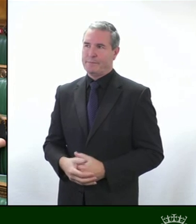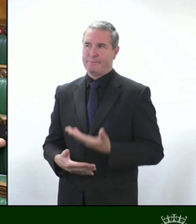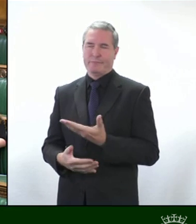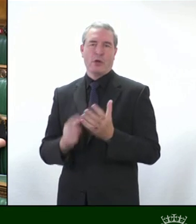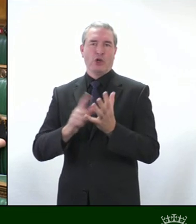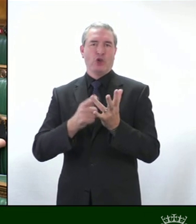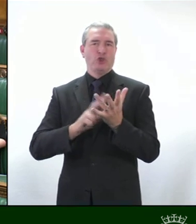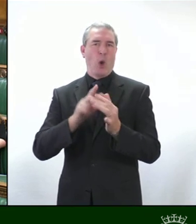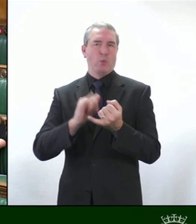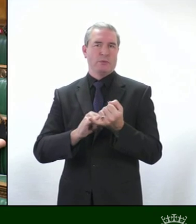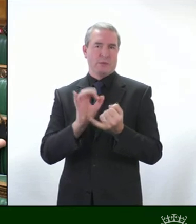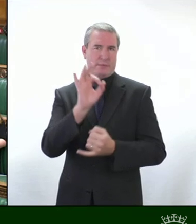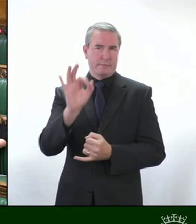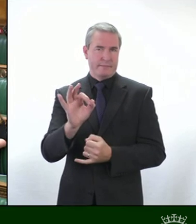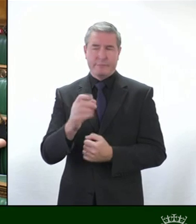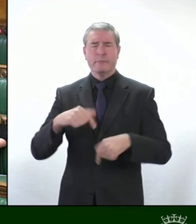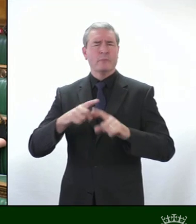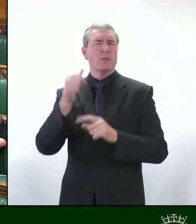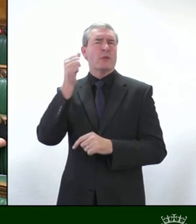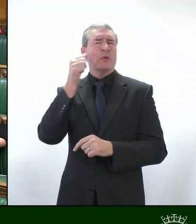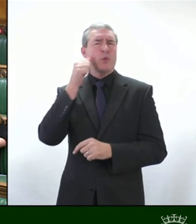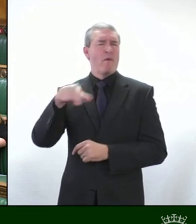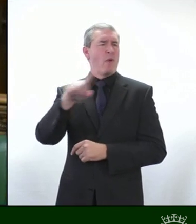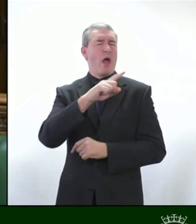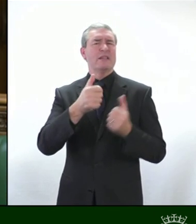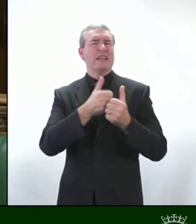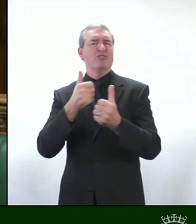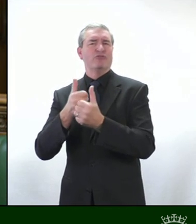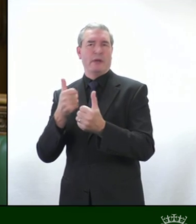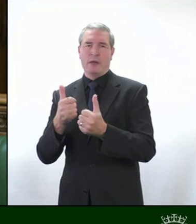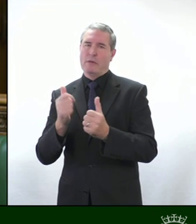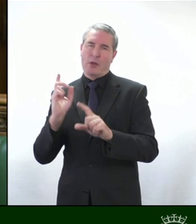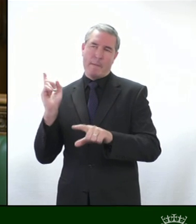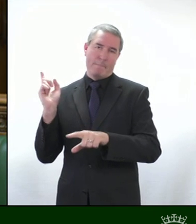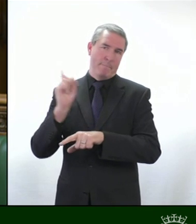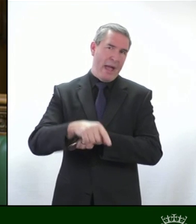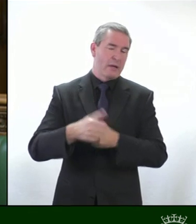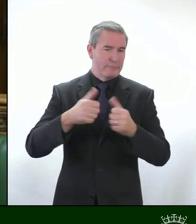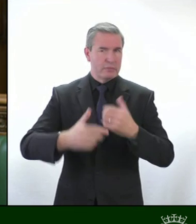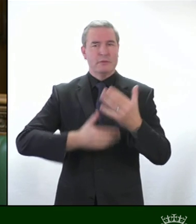We all know that it will take a long time for many industries to recover from the impact of coronavirus.